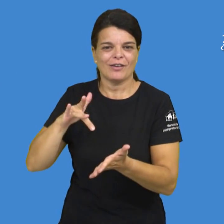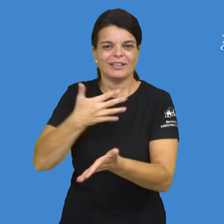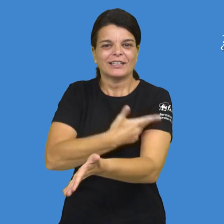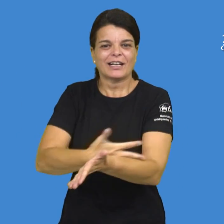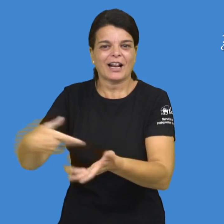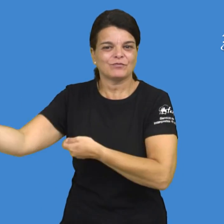sangre